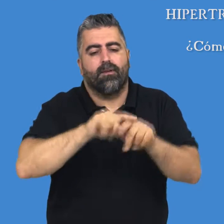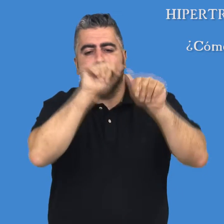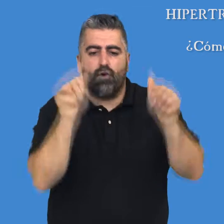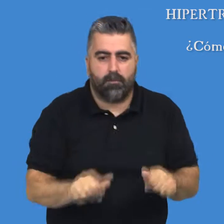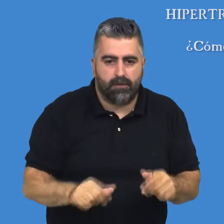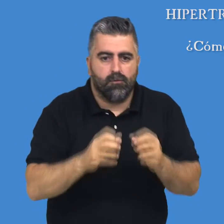forma